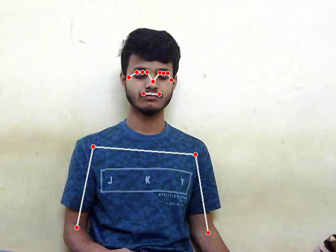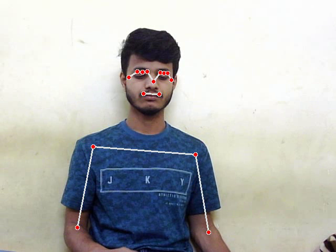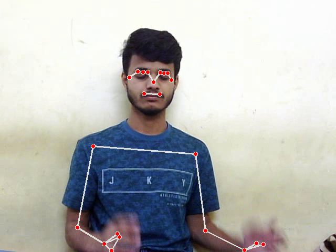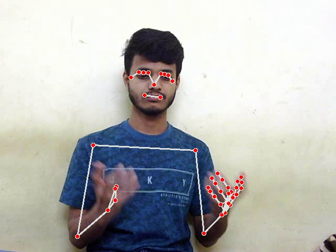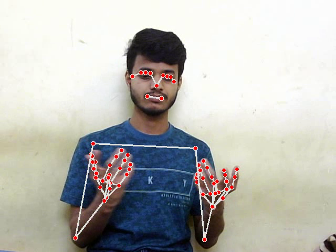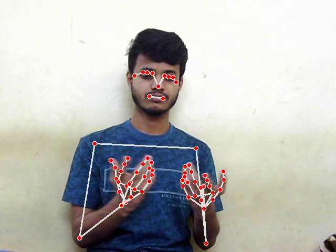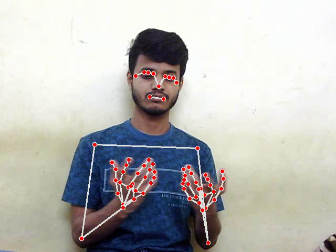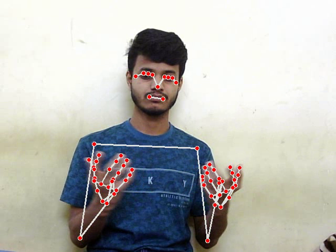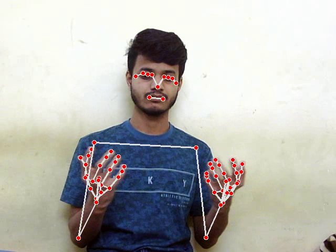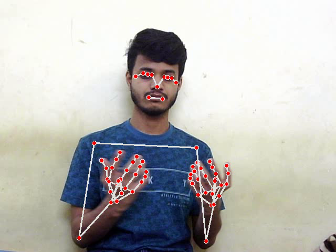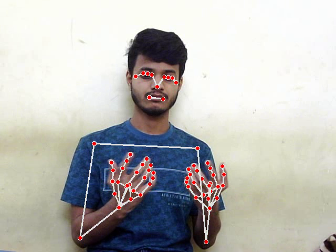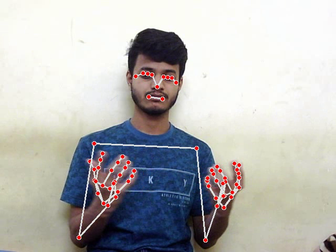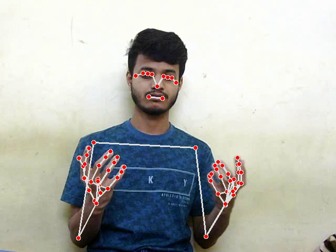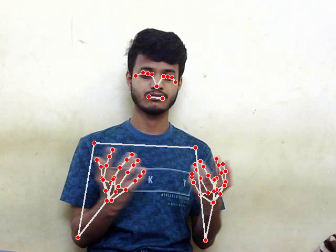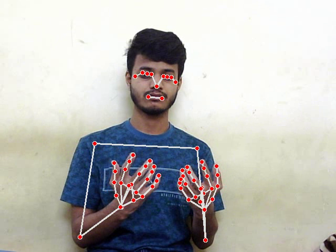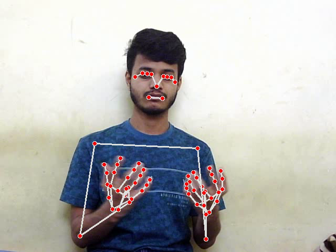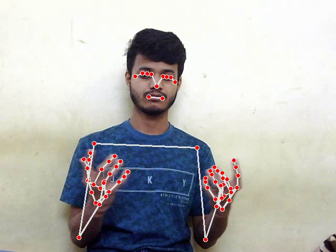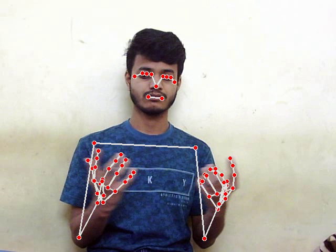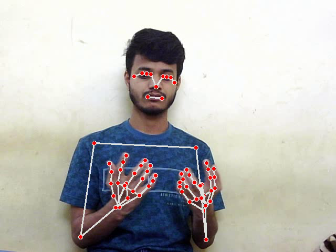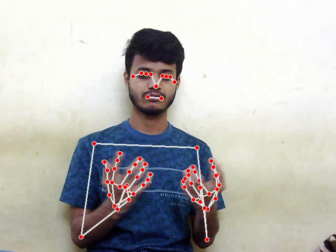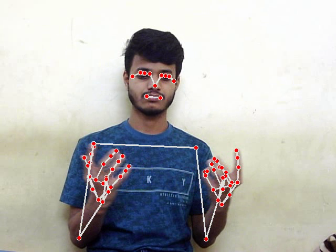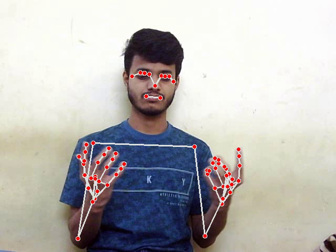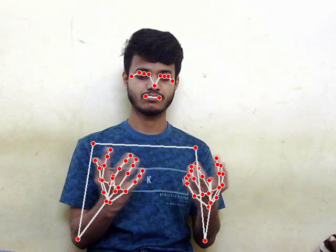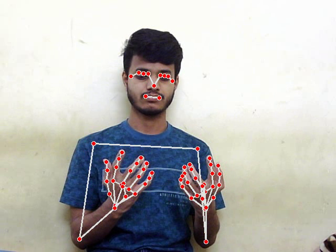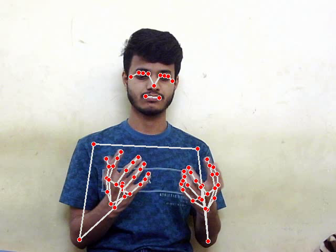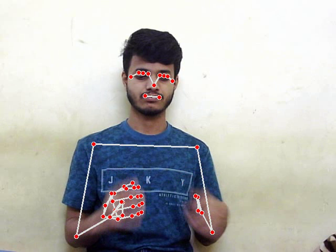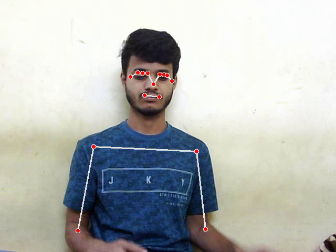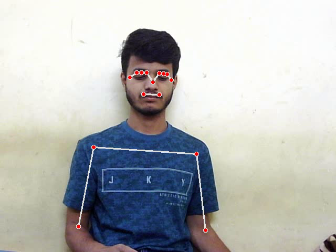what